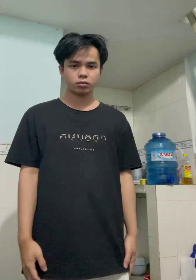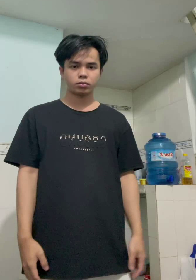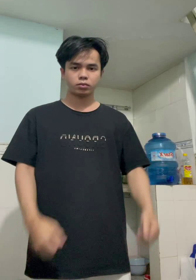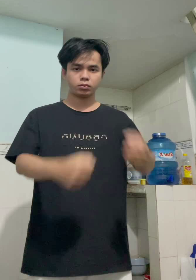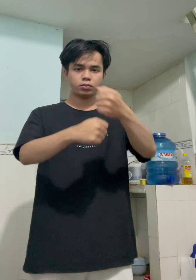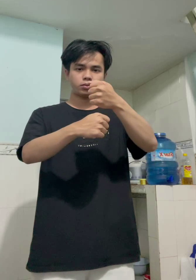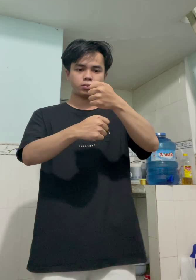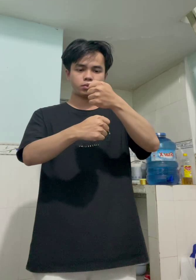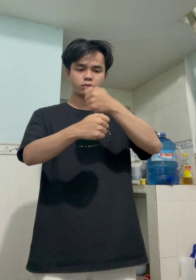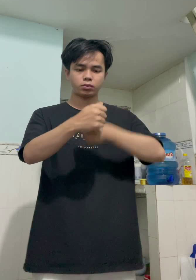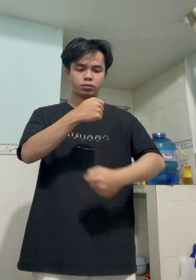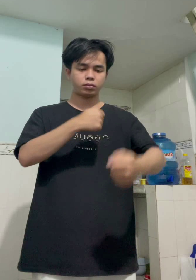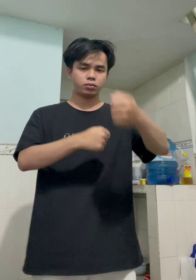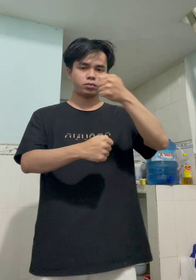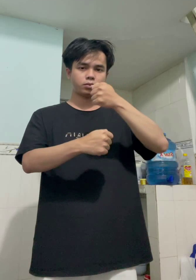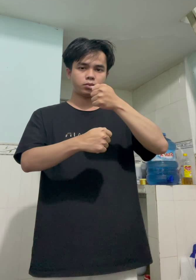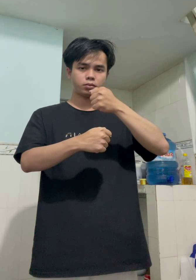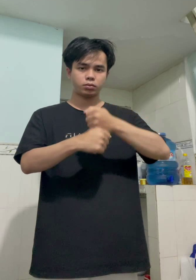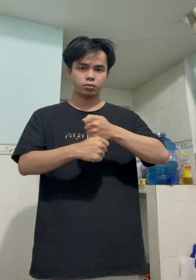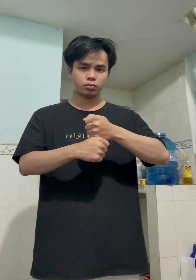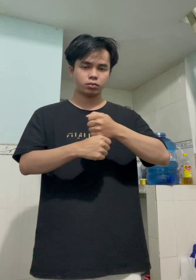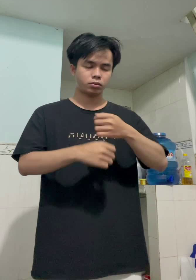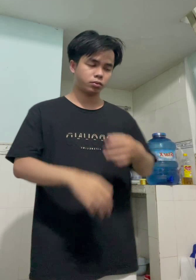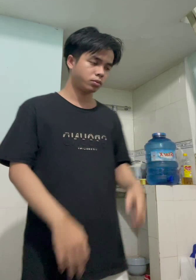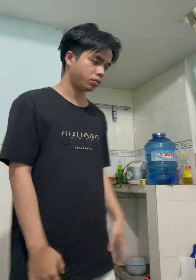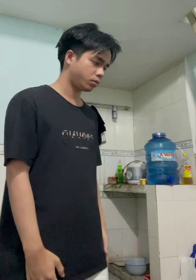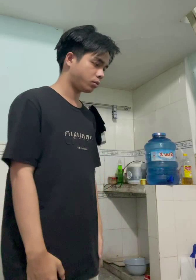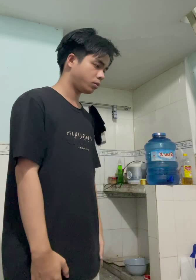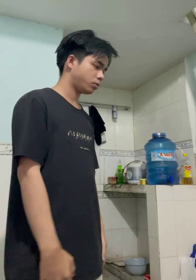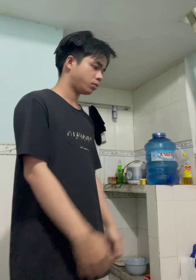nam